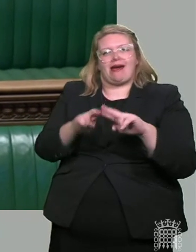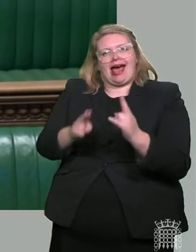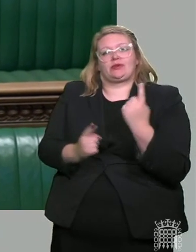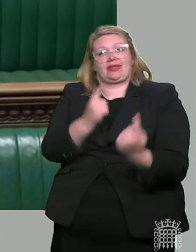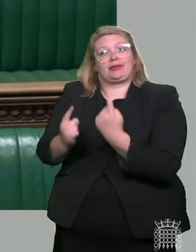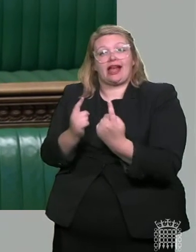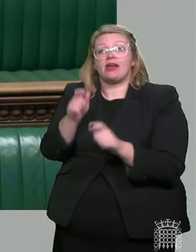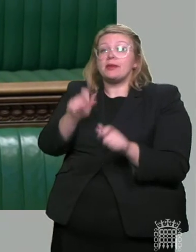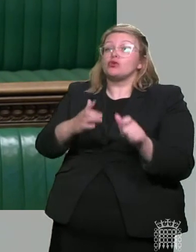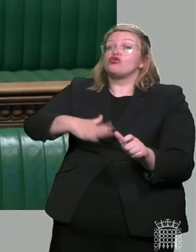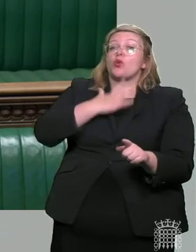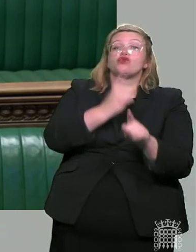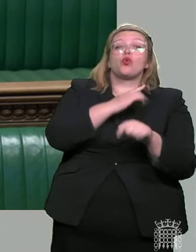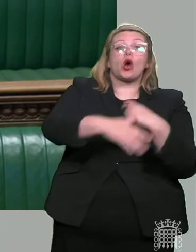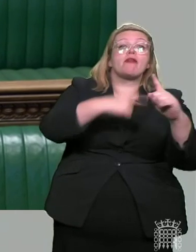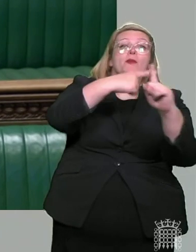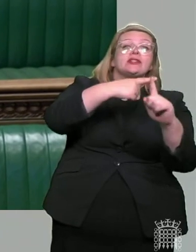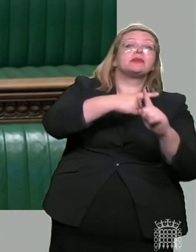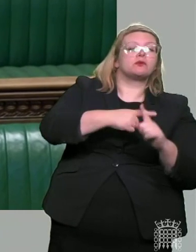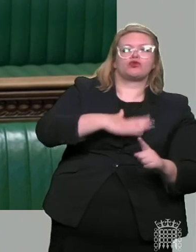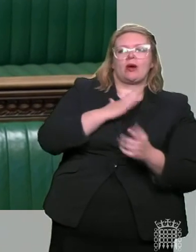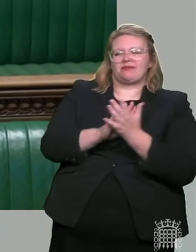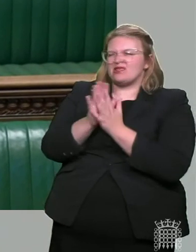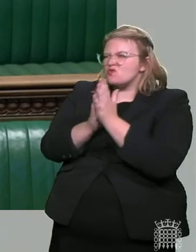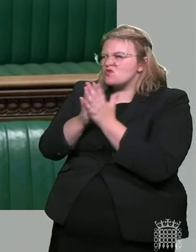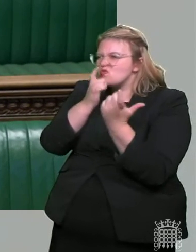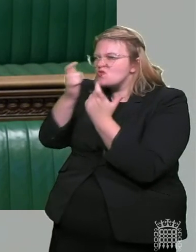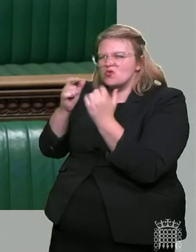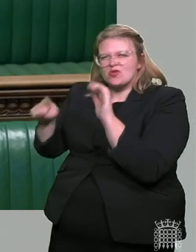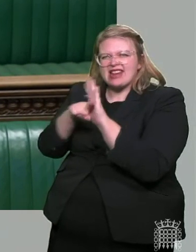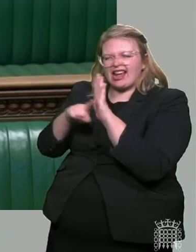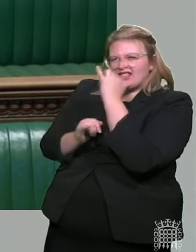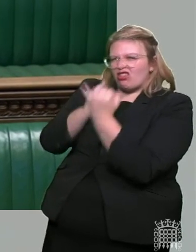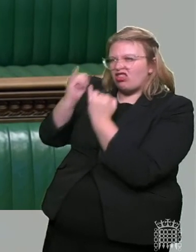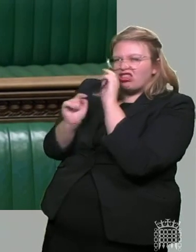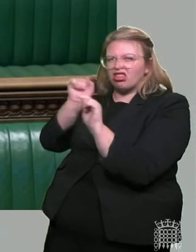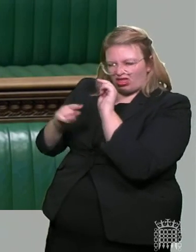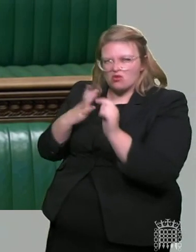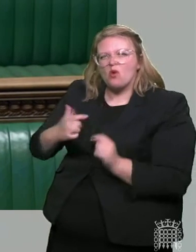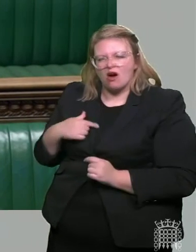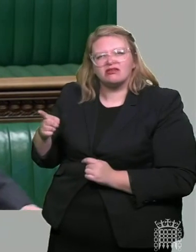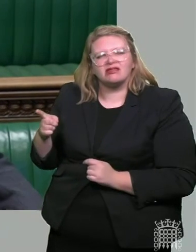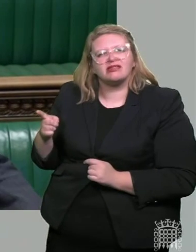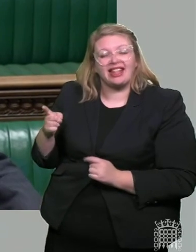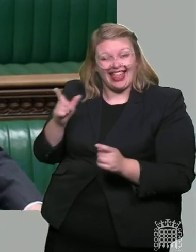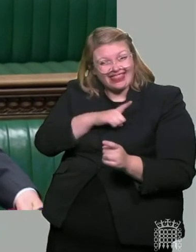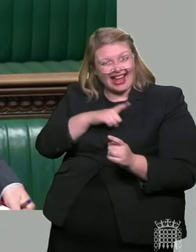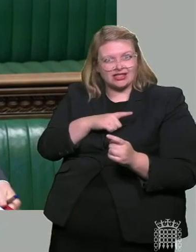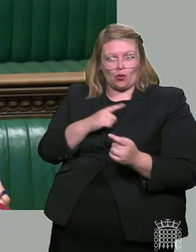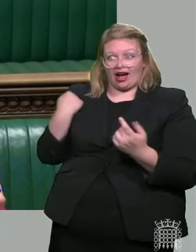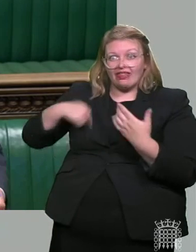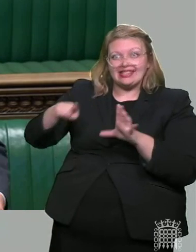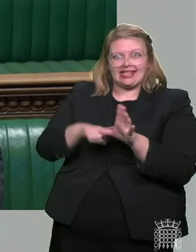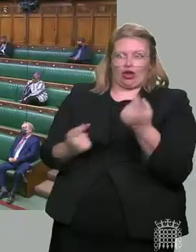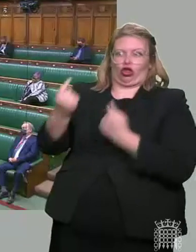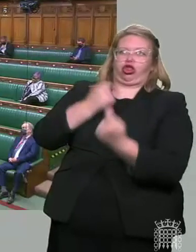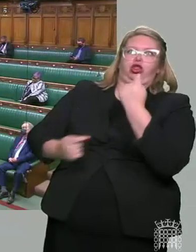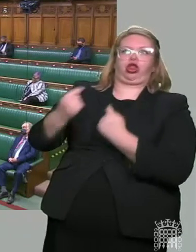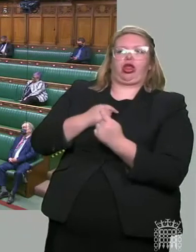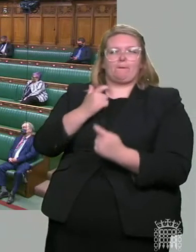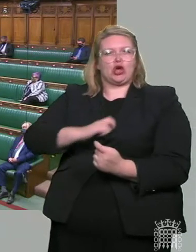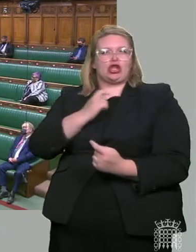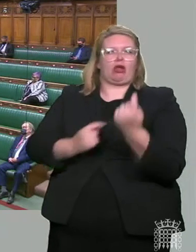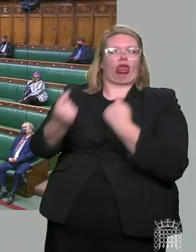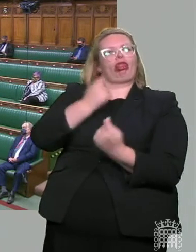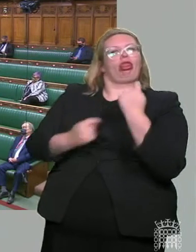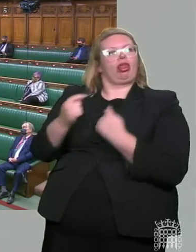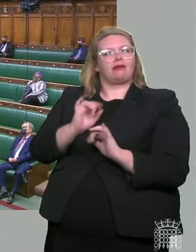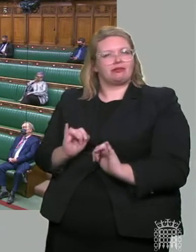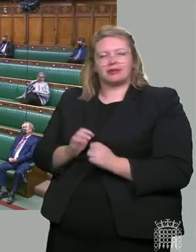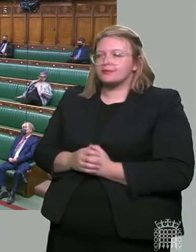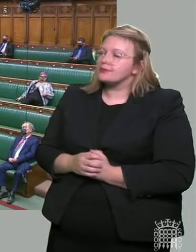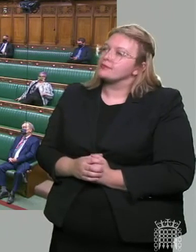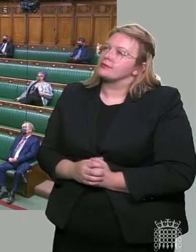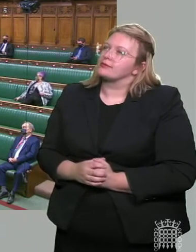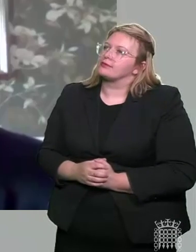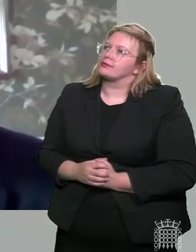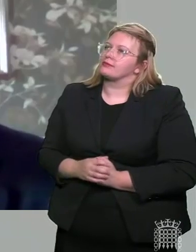want to discuss those issues, because they cannot win on those issues, because they have absolutely nothing to say, and that is what has become clear over the last year.